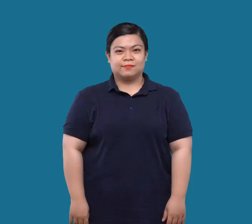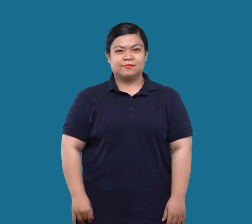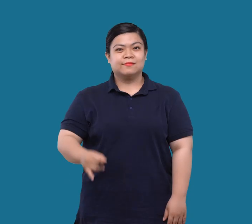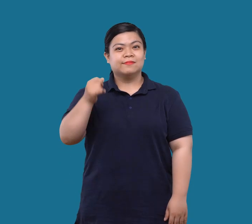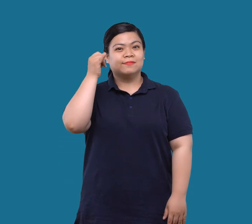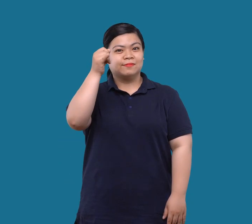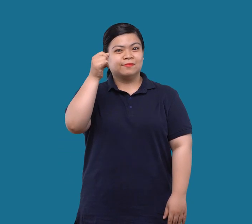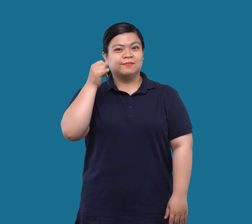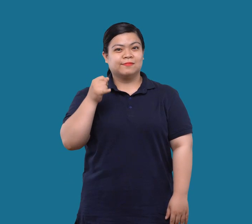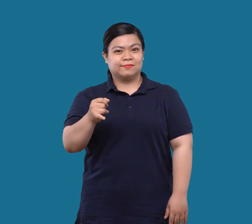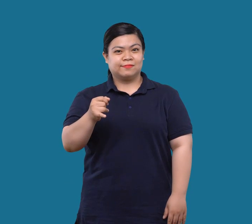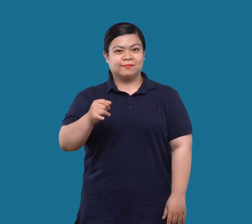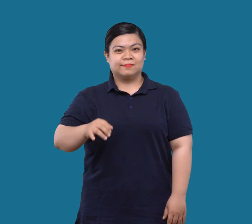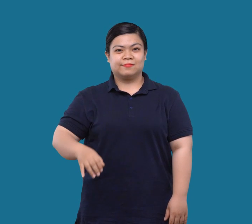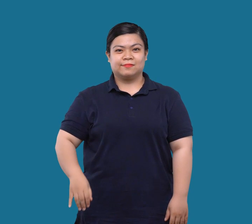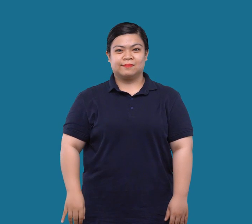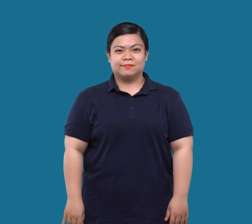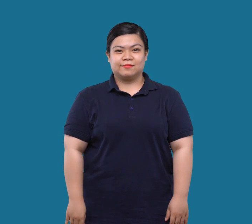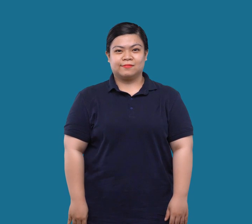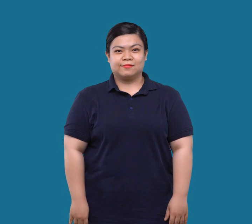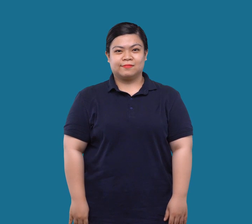chia